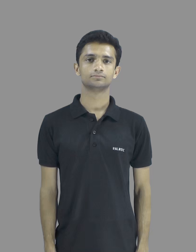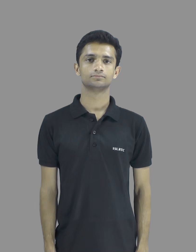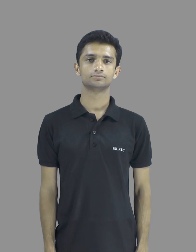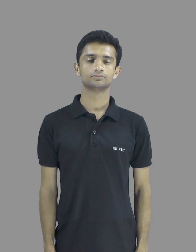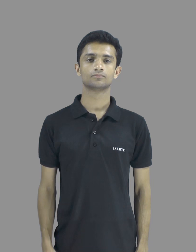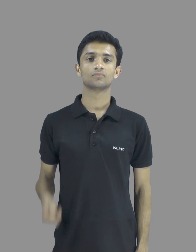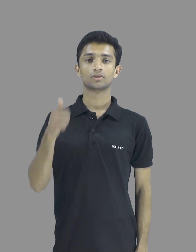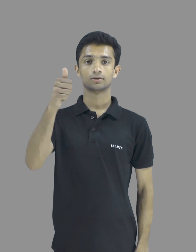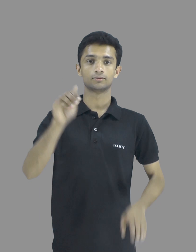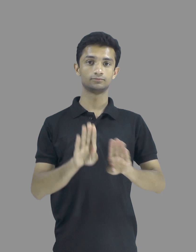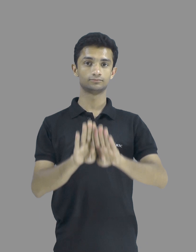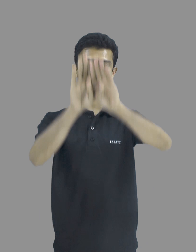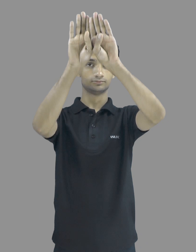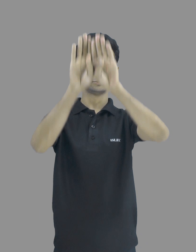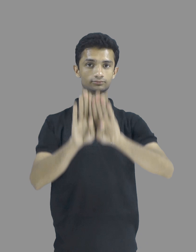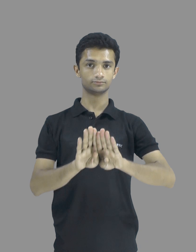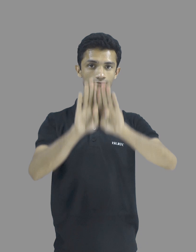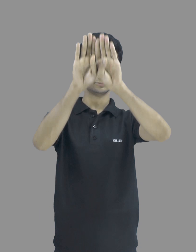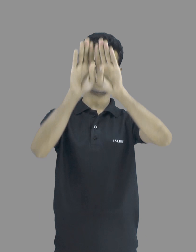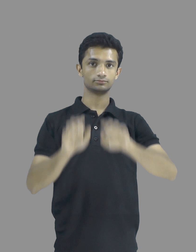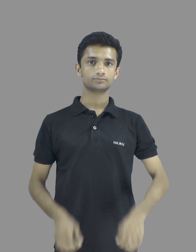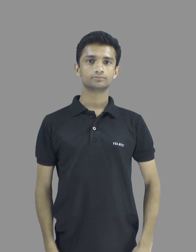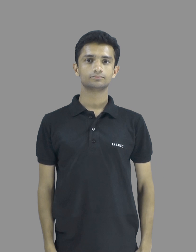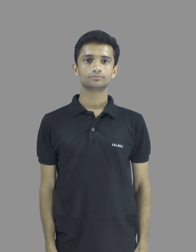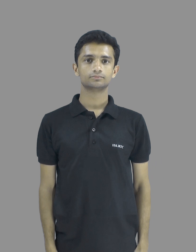Lift